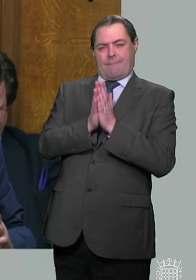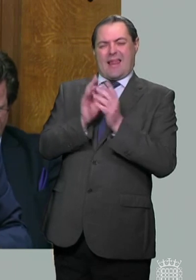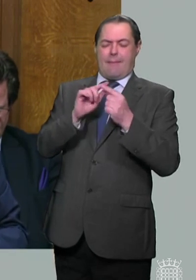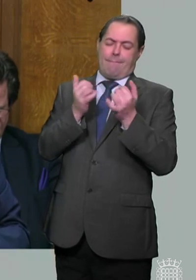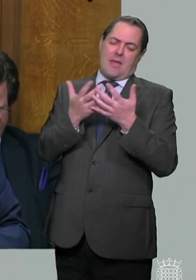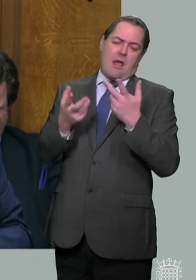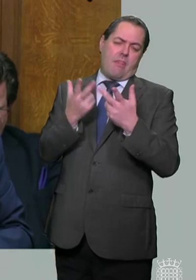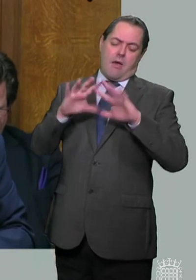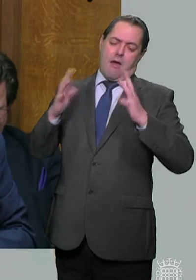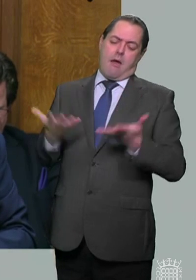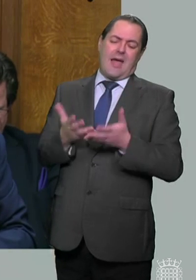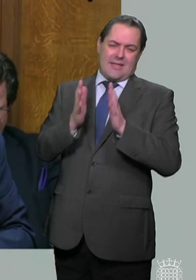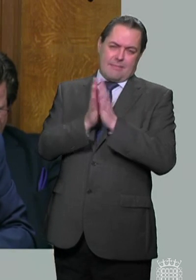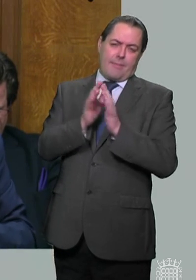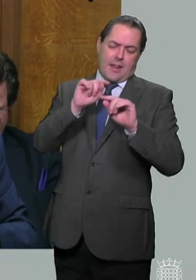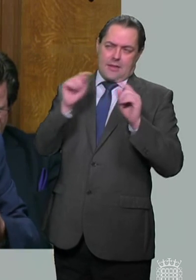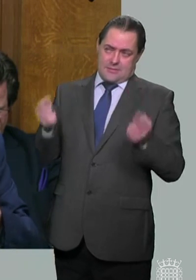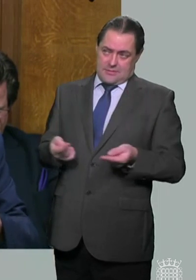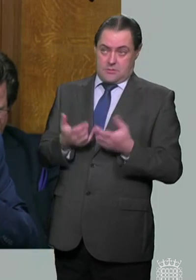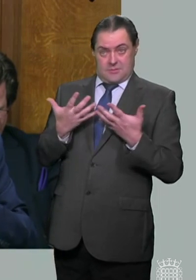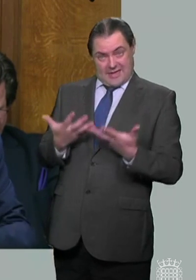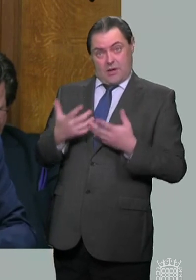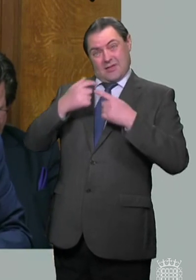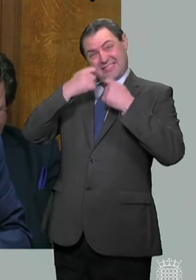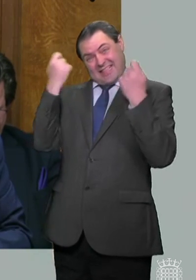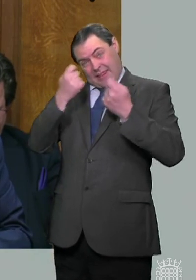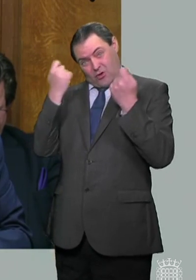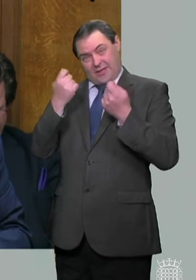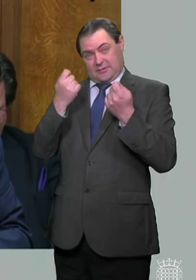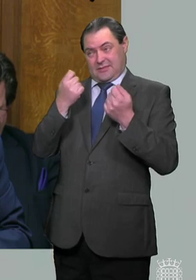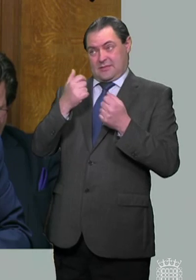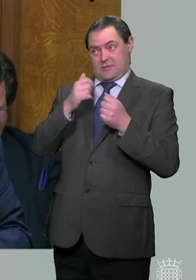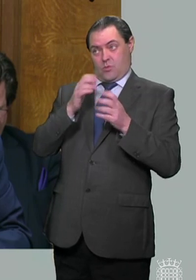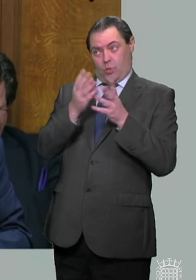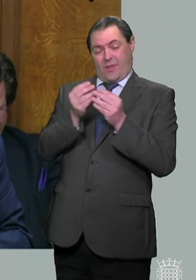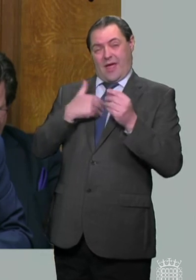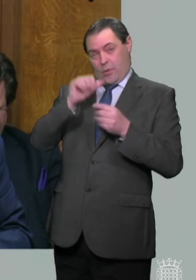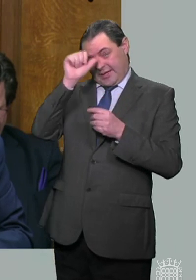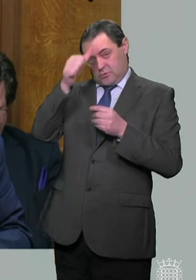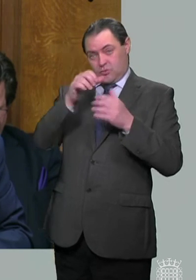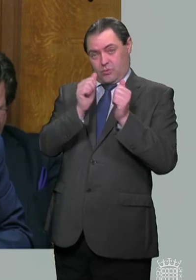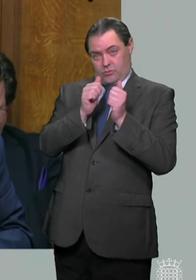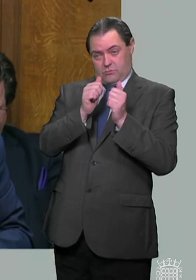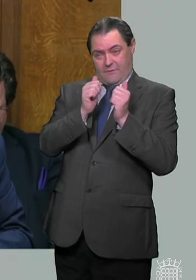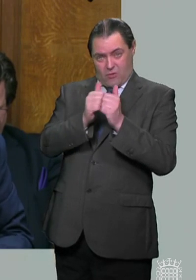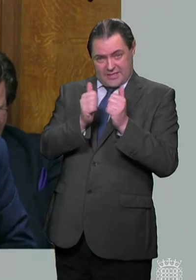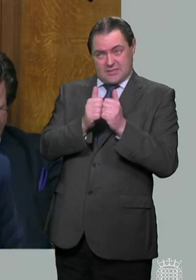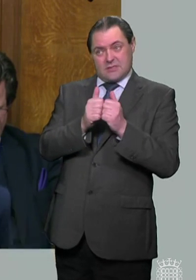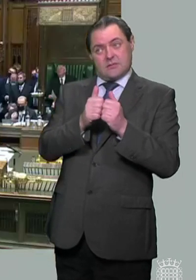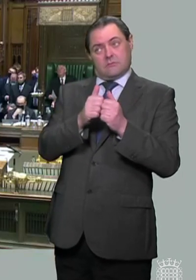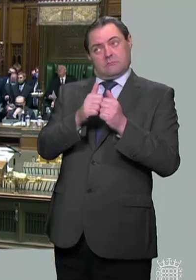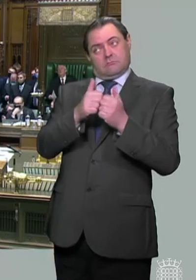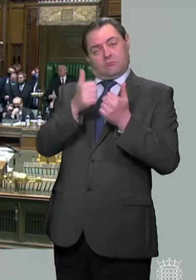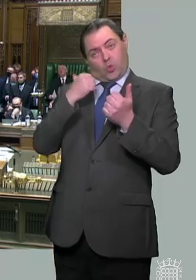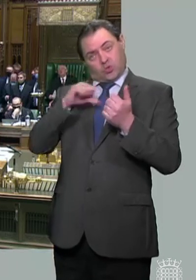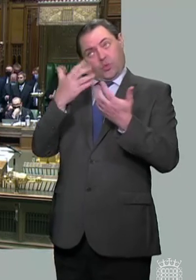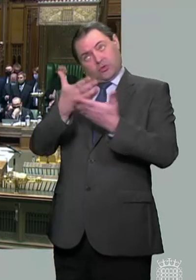Will my right honourable Friend join me in that celebration and in giving good wishes to all Hindus across the world?